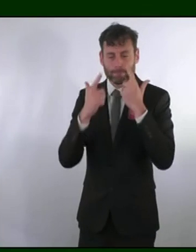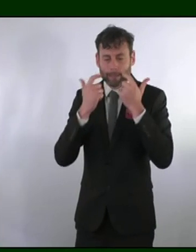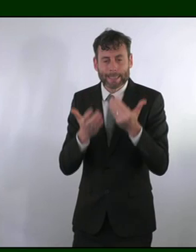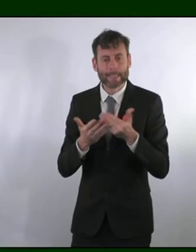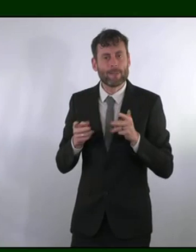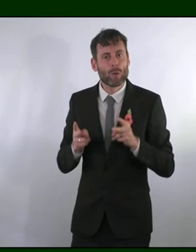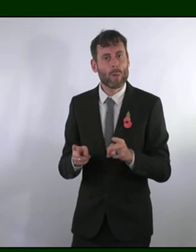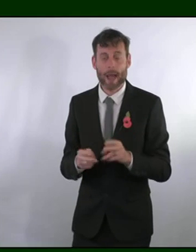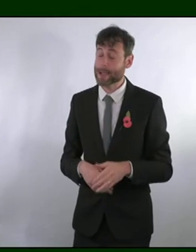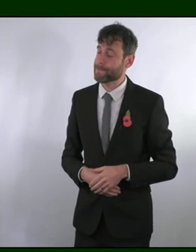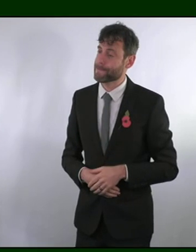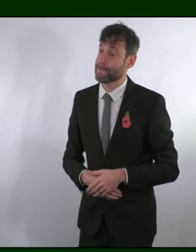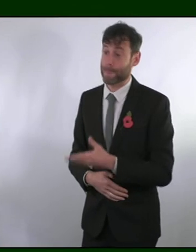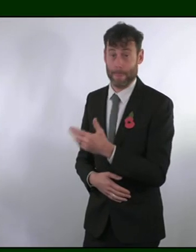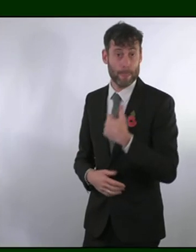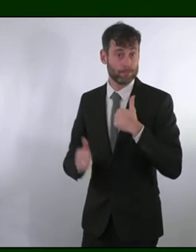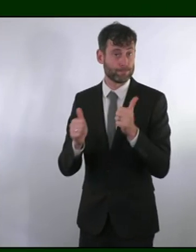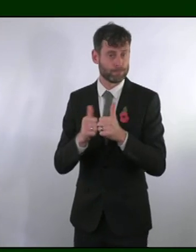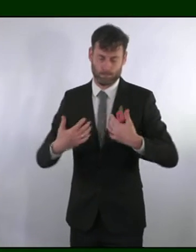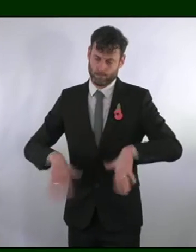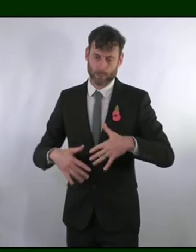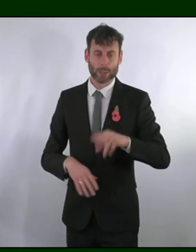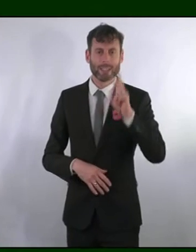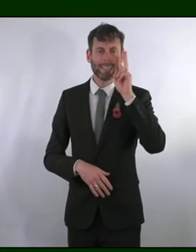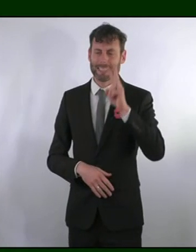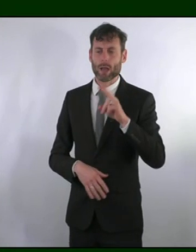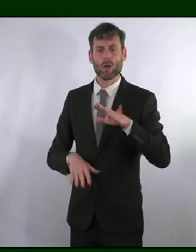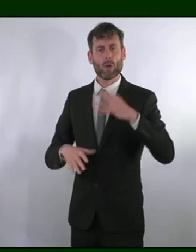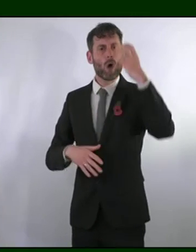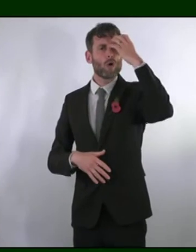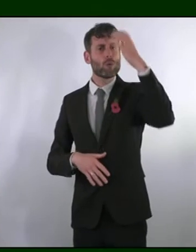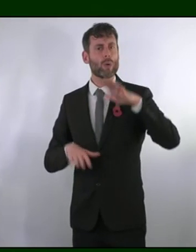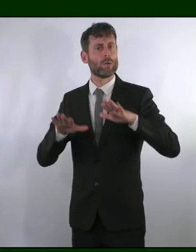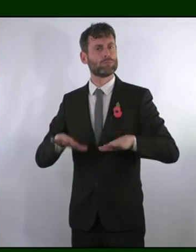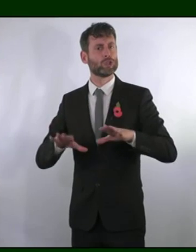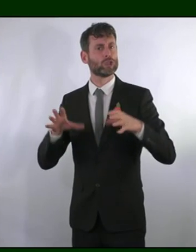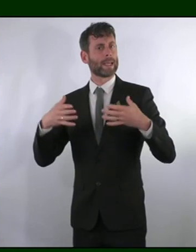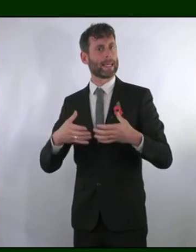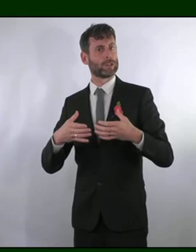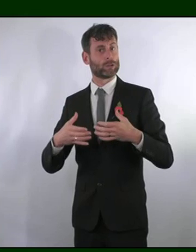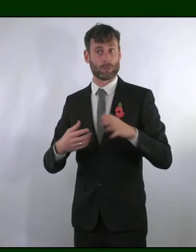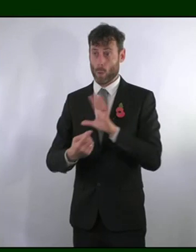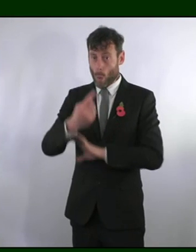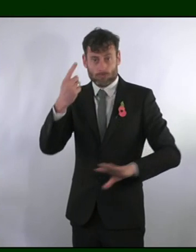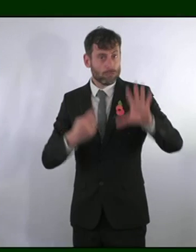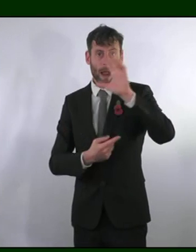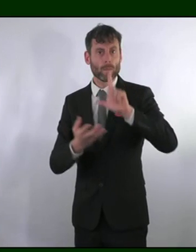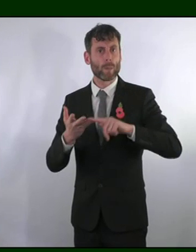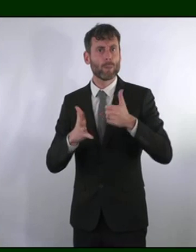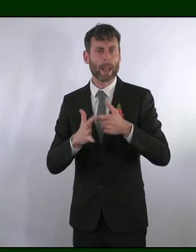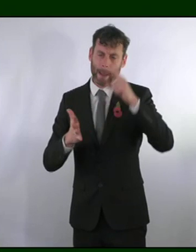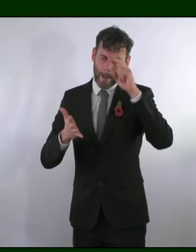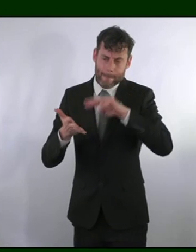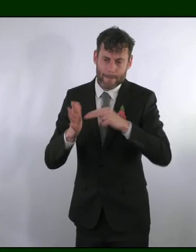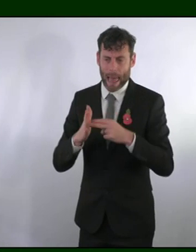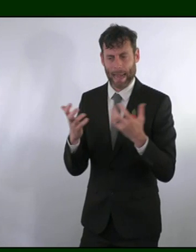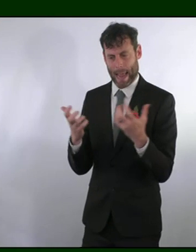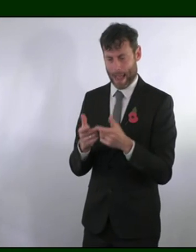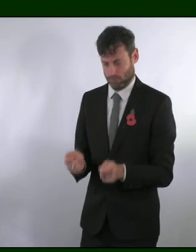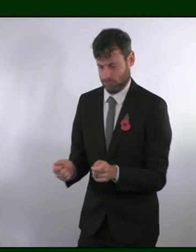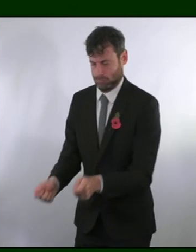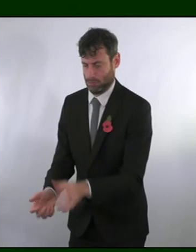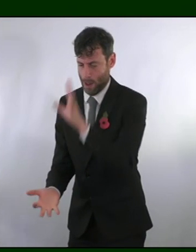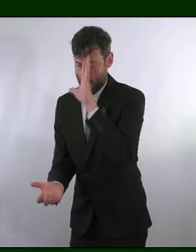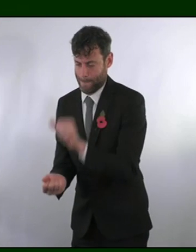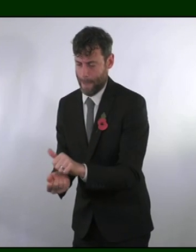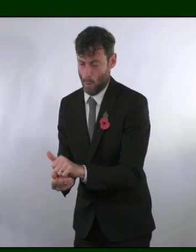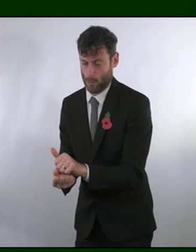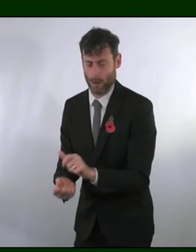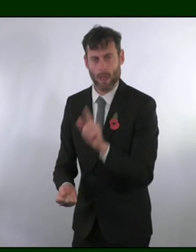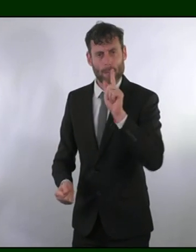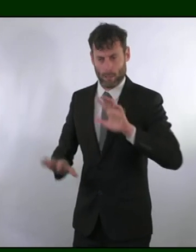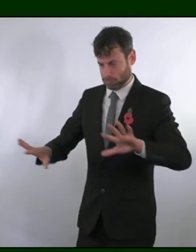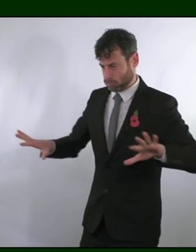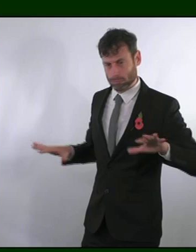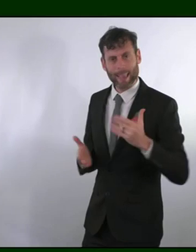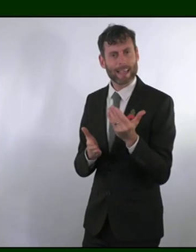Yes indeed. It was really impressive to see the way the Royal British Legion organised covid-secure memorials across the country in the way that it did.